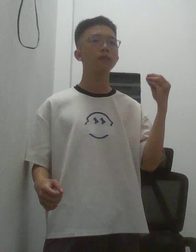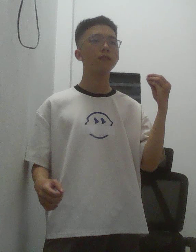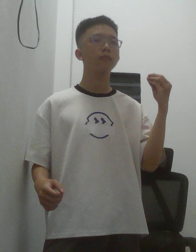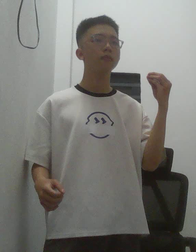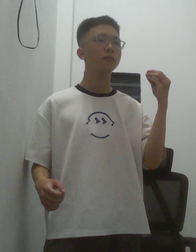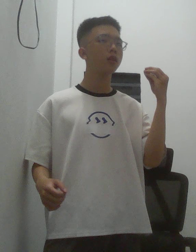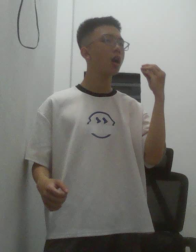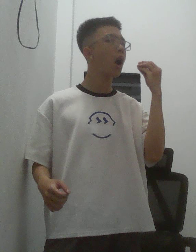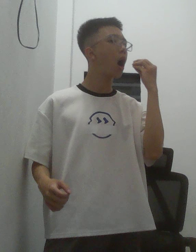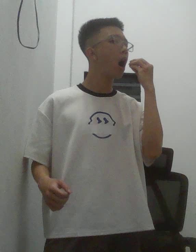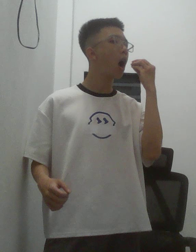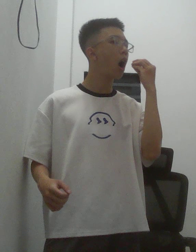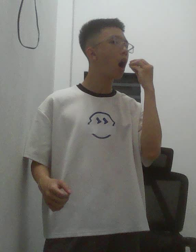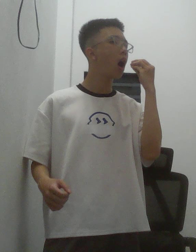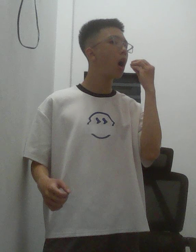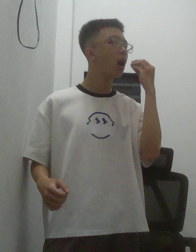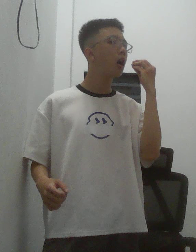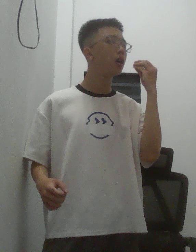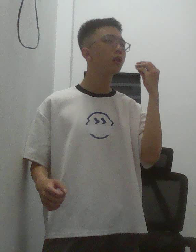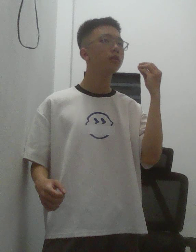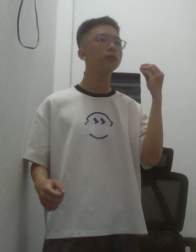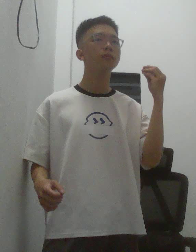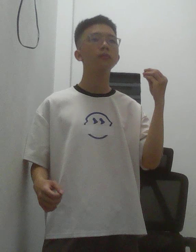an